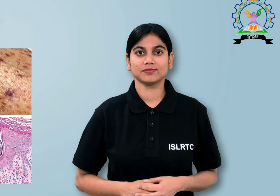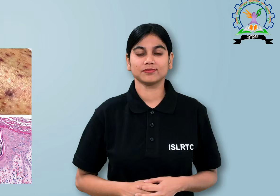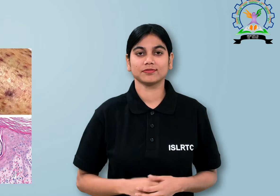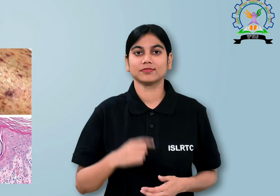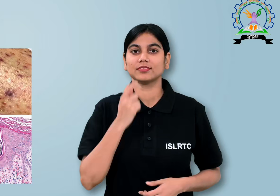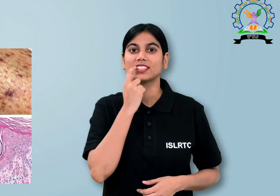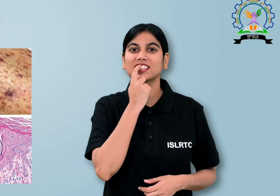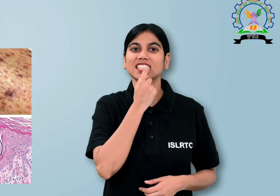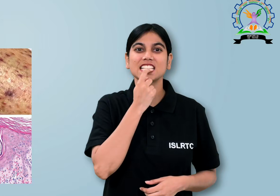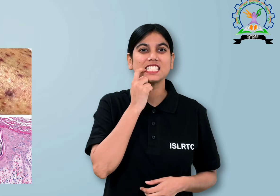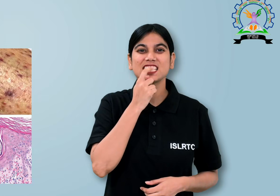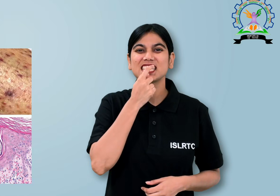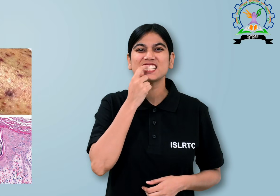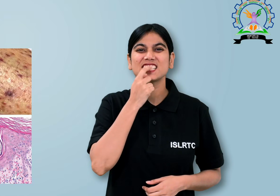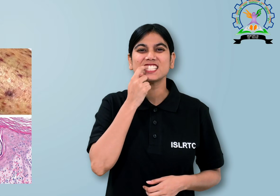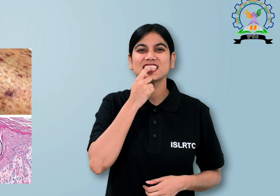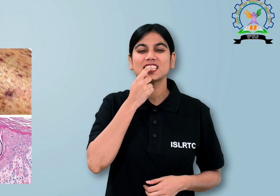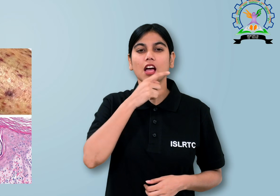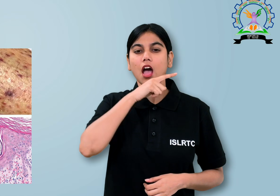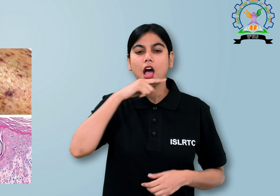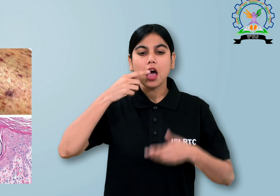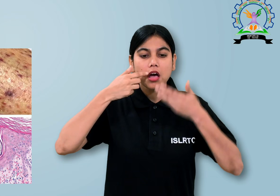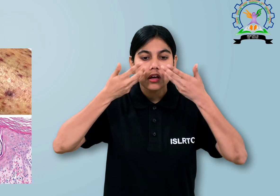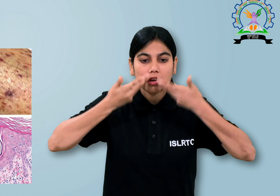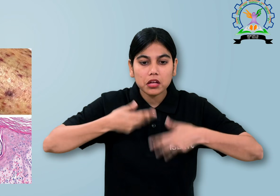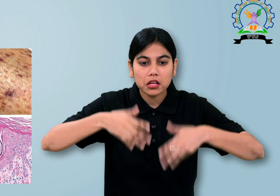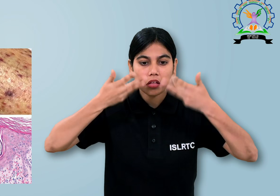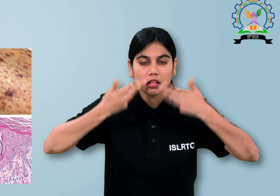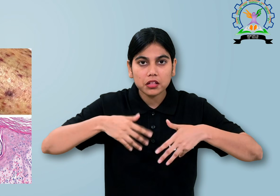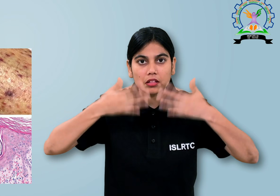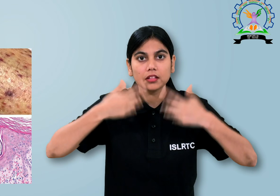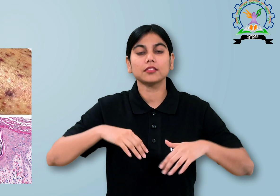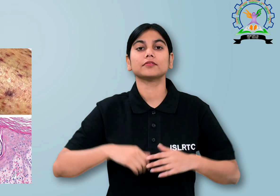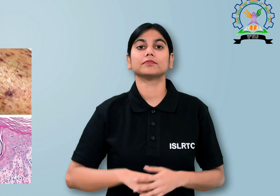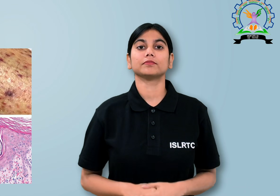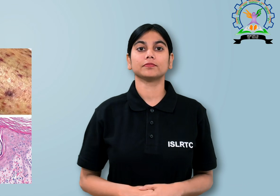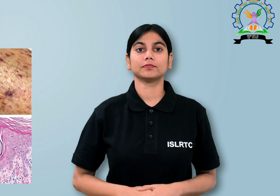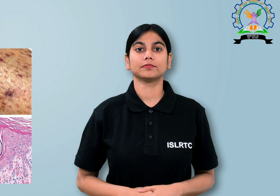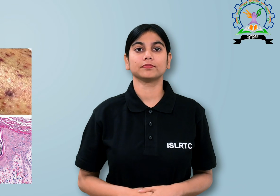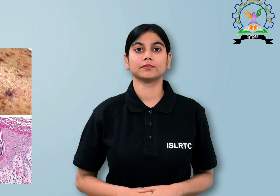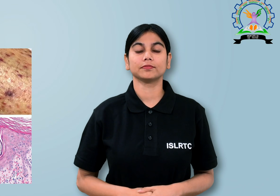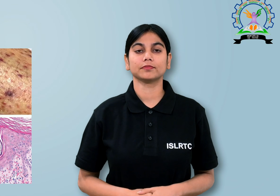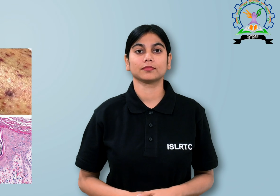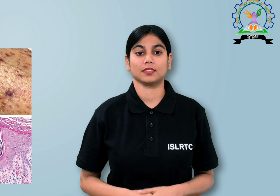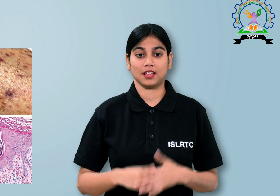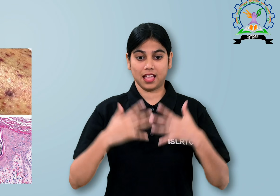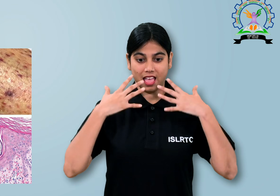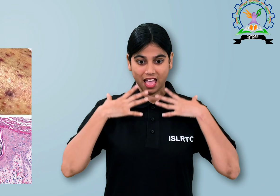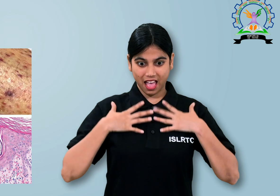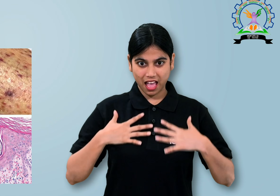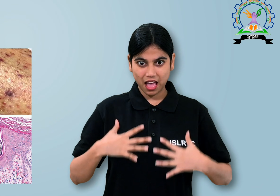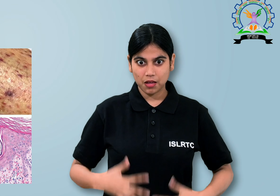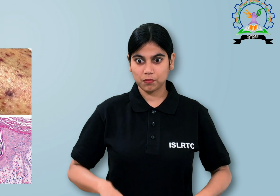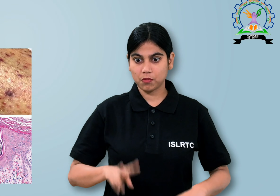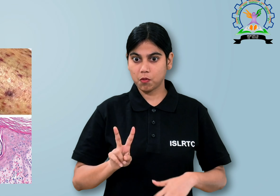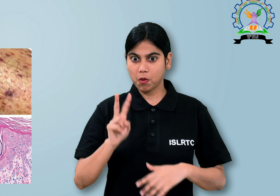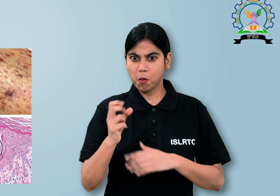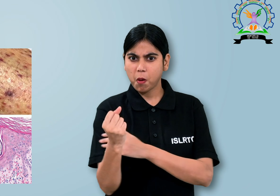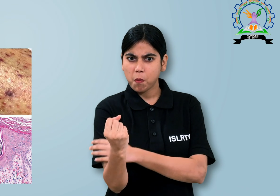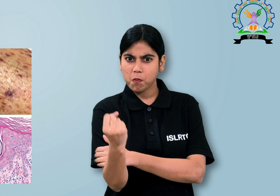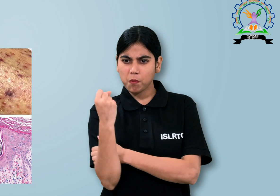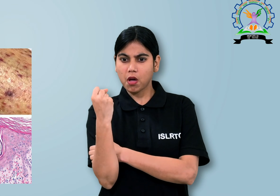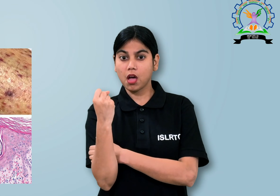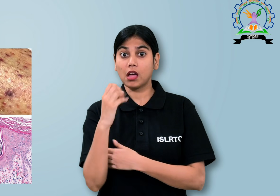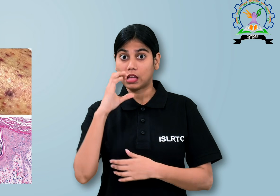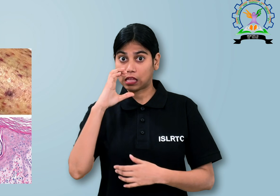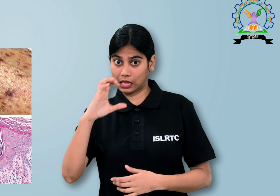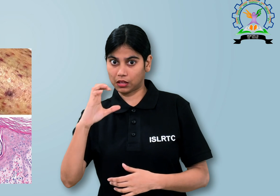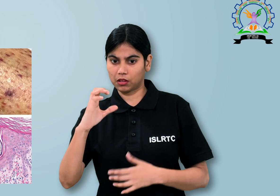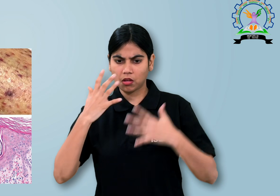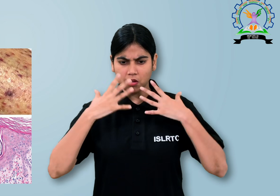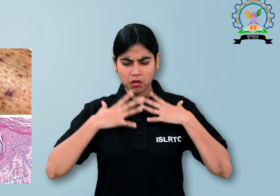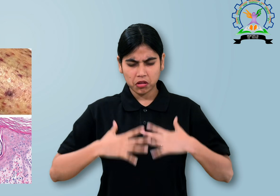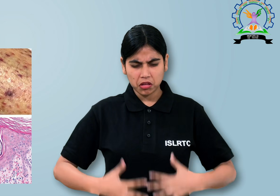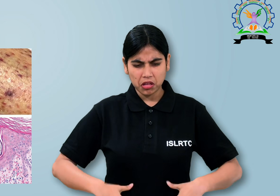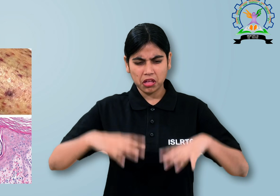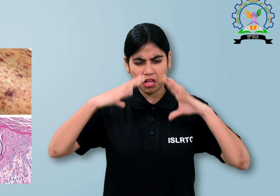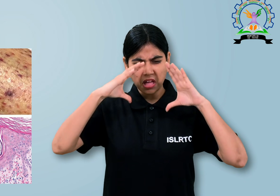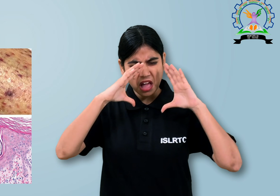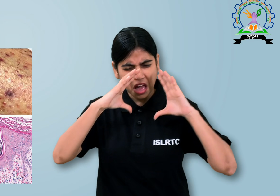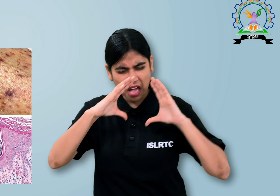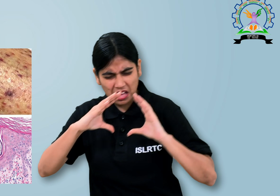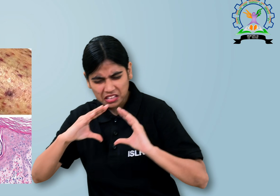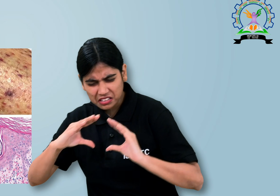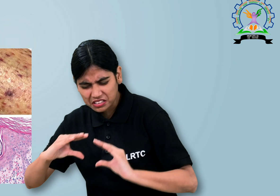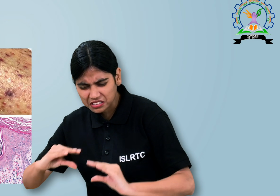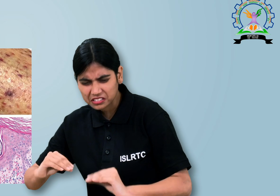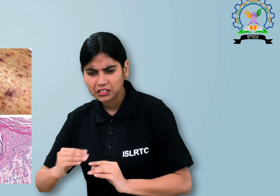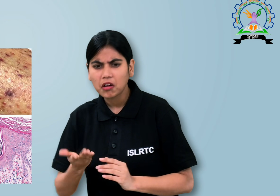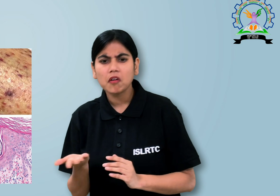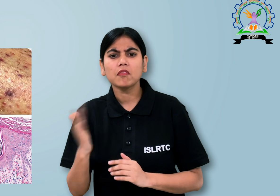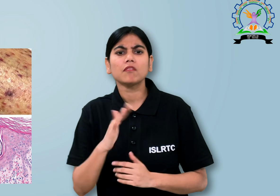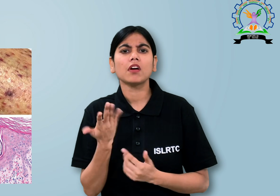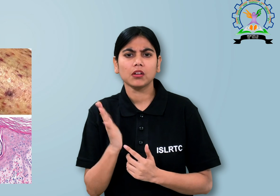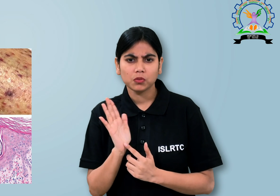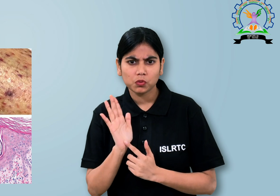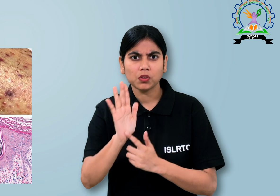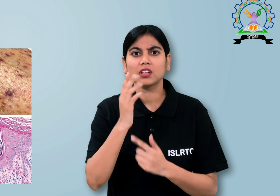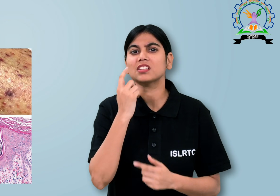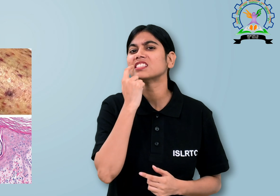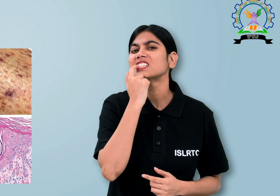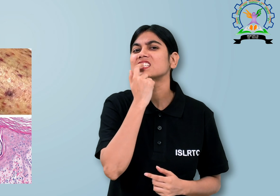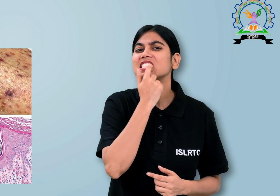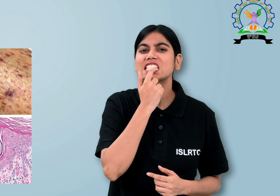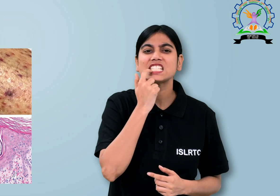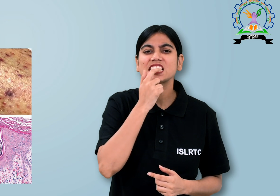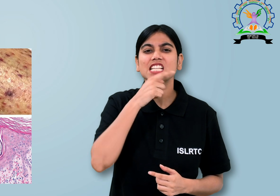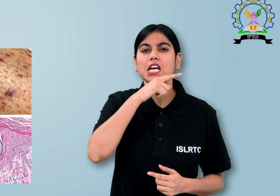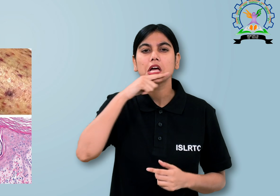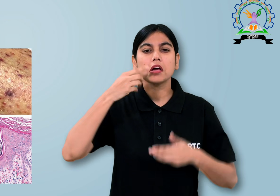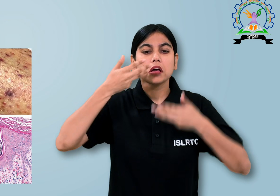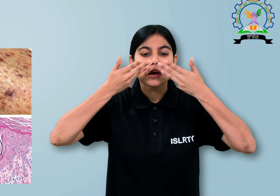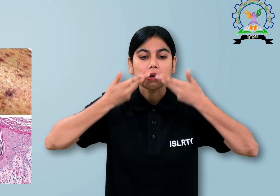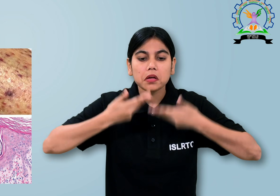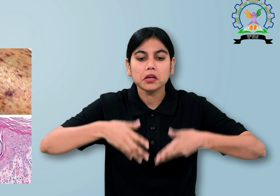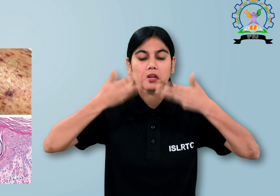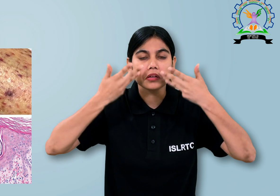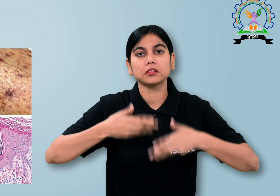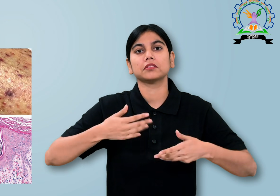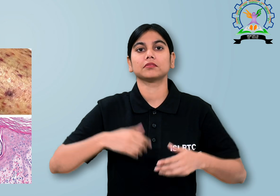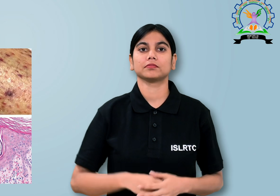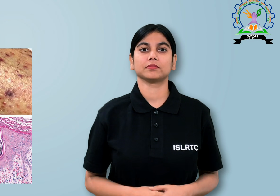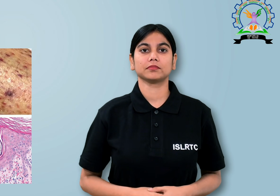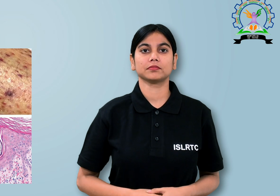Scurvy Scurvy is caused due to the deficiency of vitamin C. Bleeding gums is its main symptom.